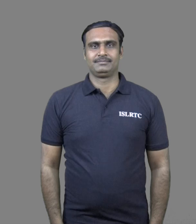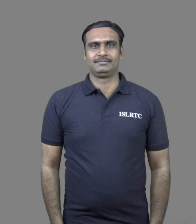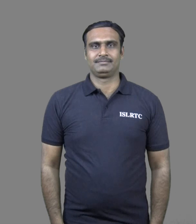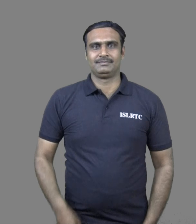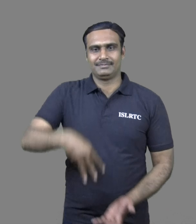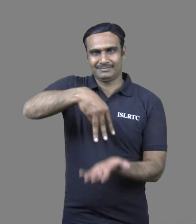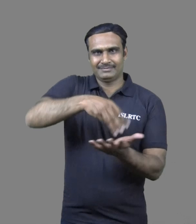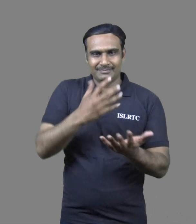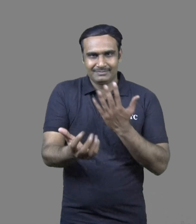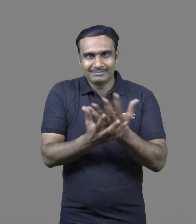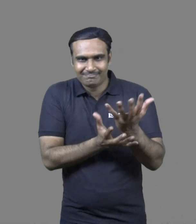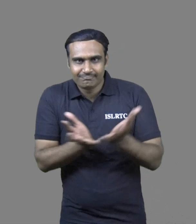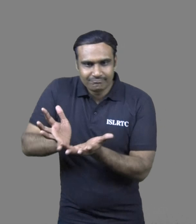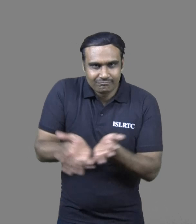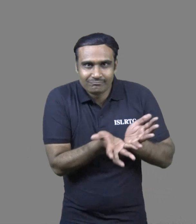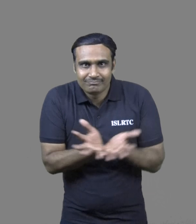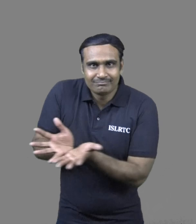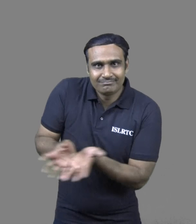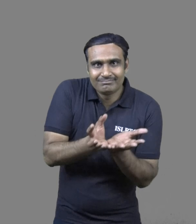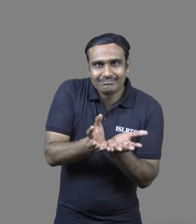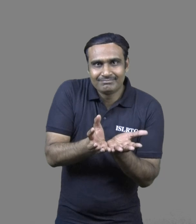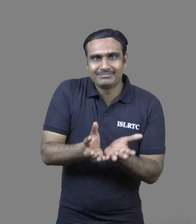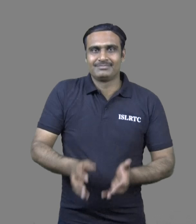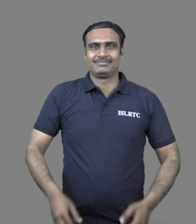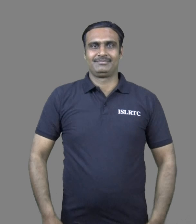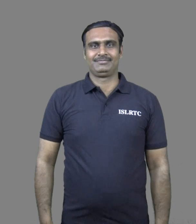Wicket-Keeper